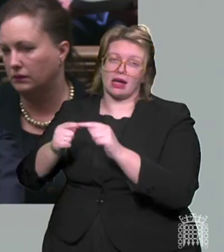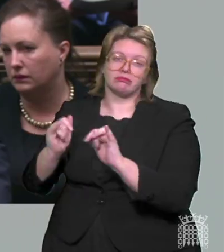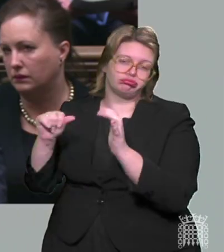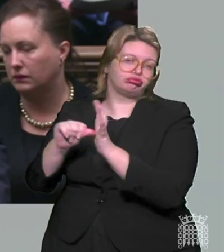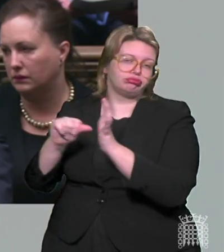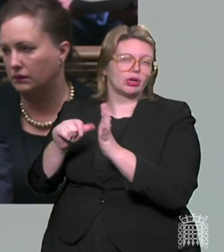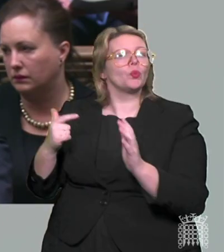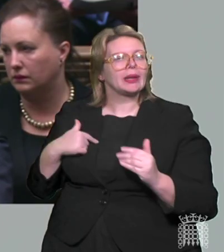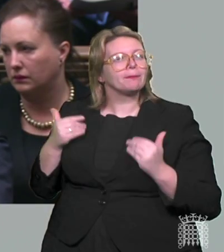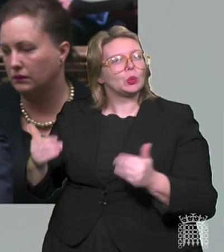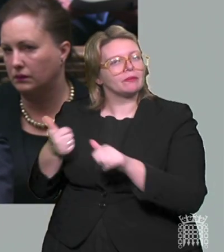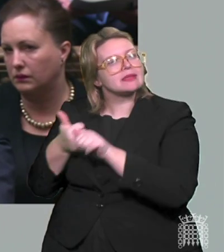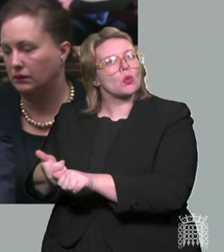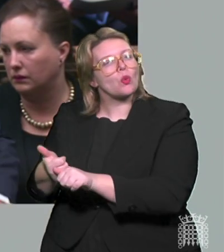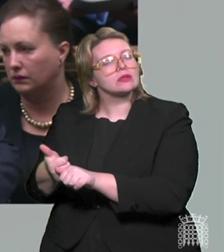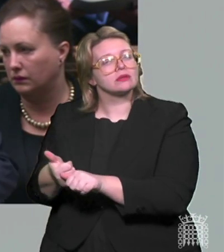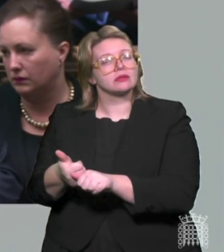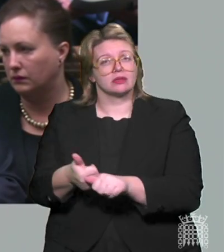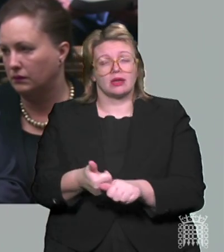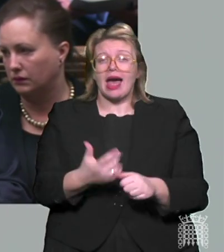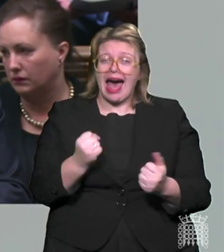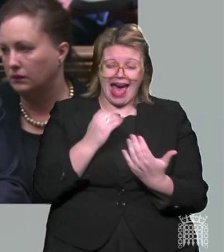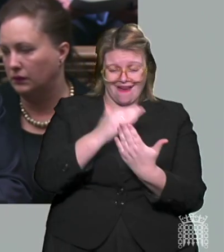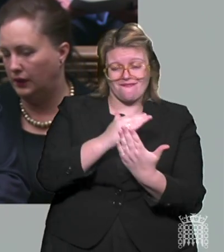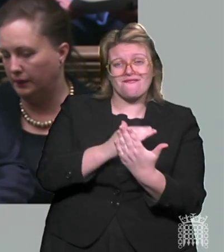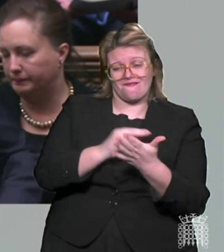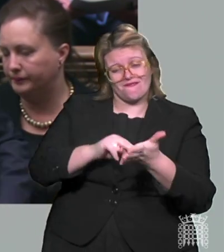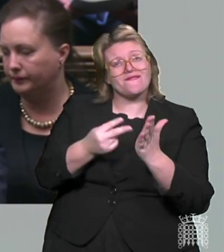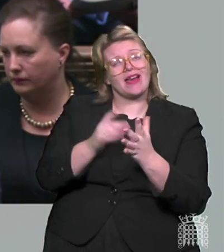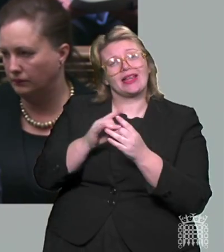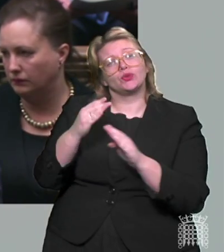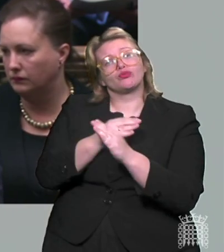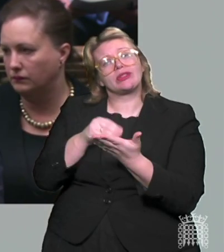The Secretary of State has set out five very specific points on prepayment meters.